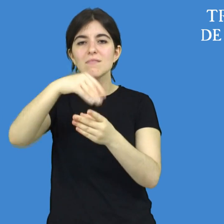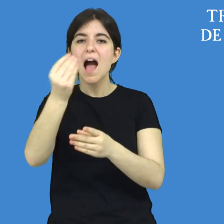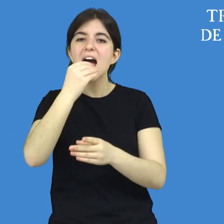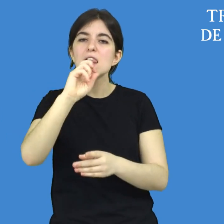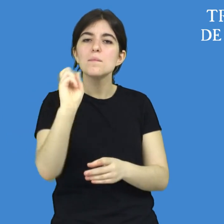comer